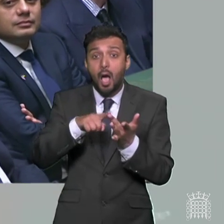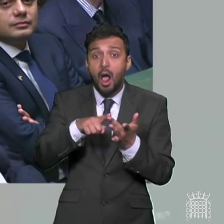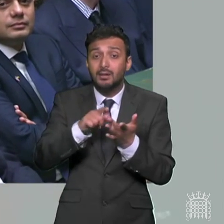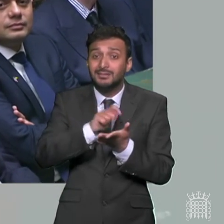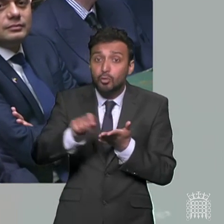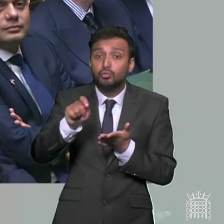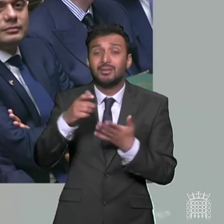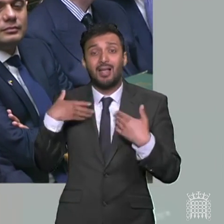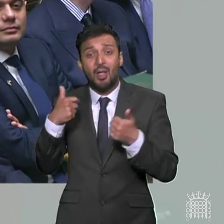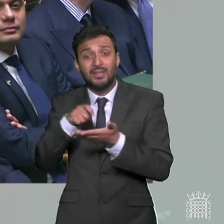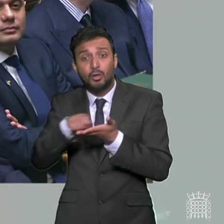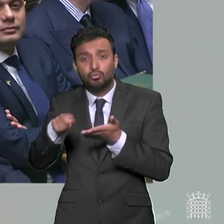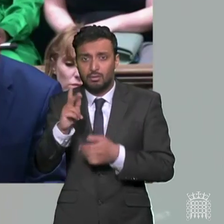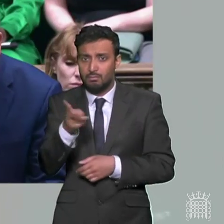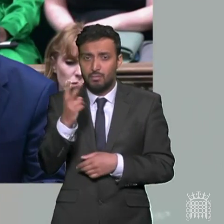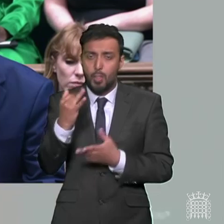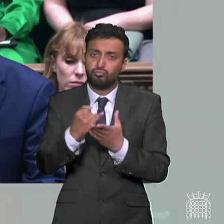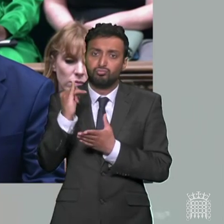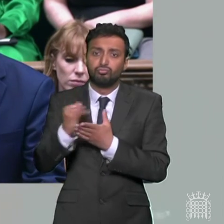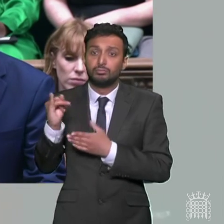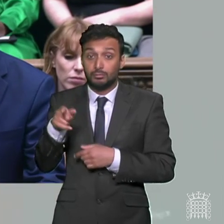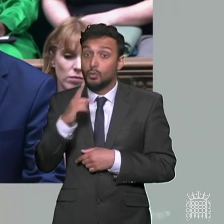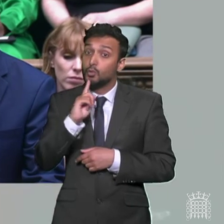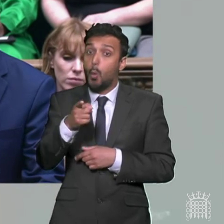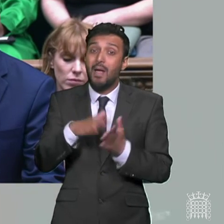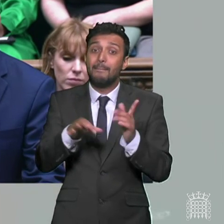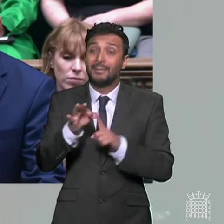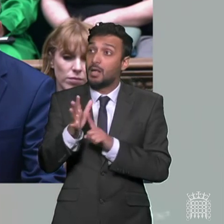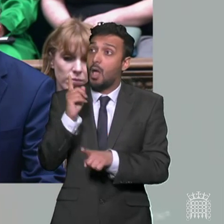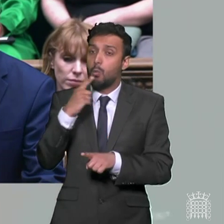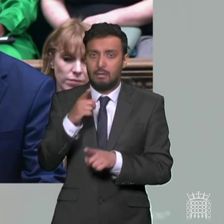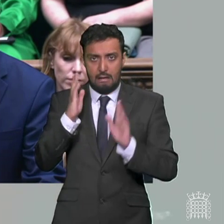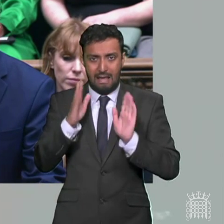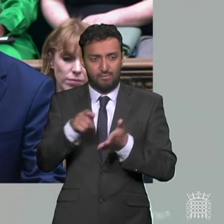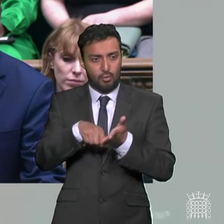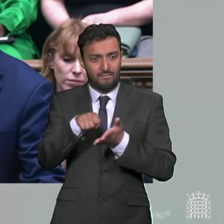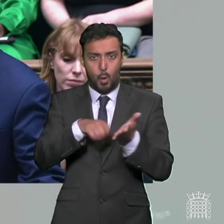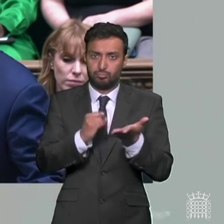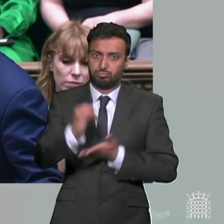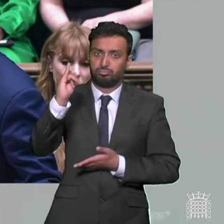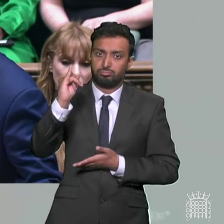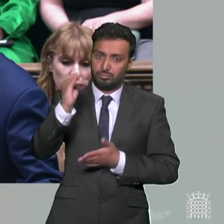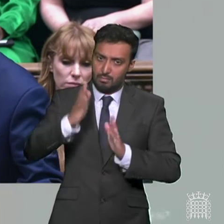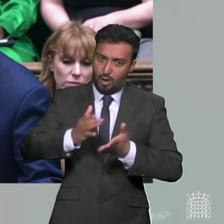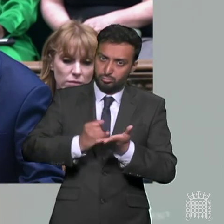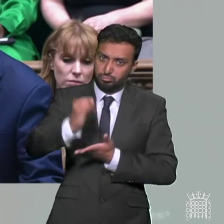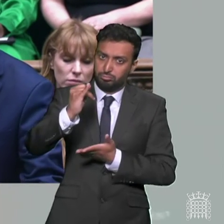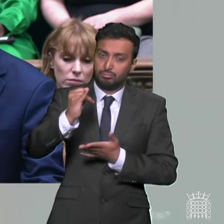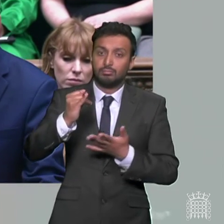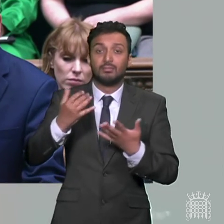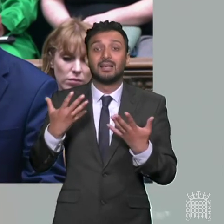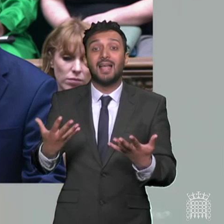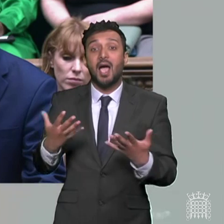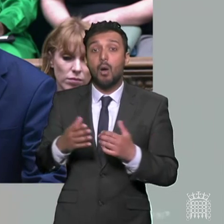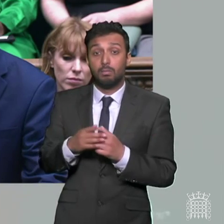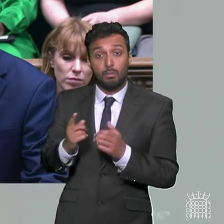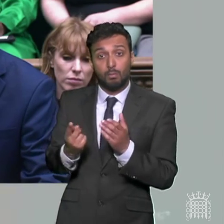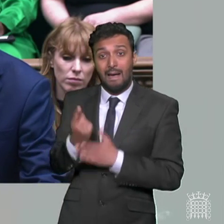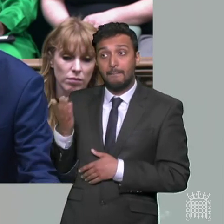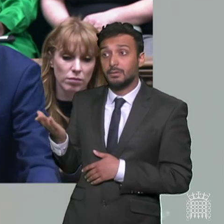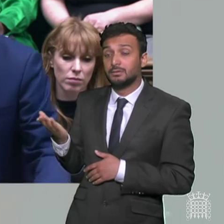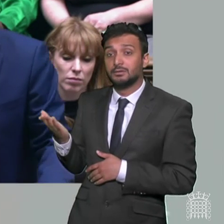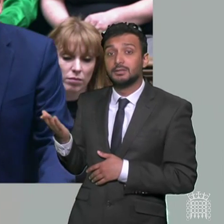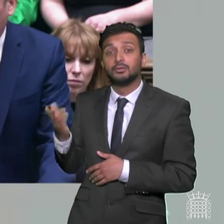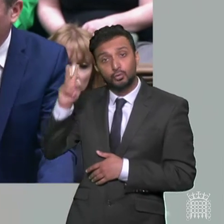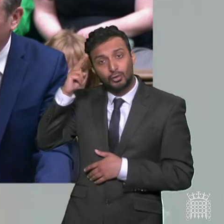The Prime Minister ordered all his MPs to vote against it last week, and now—surprise, surprise—he is backing it.